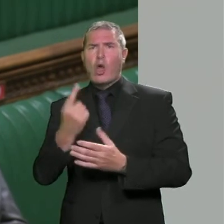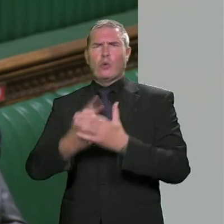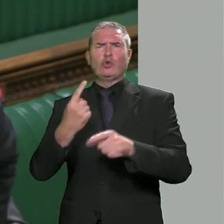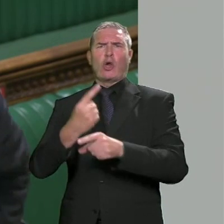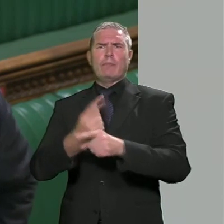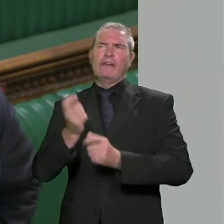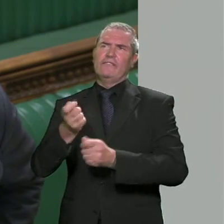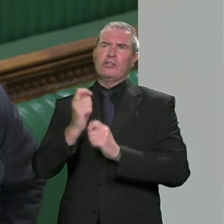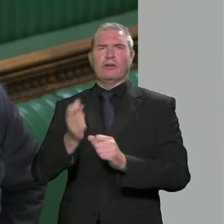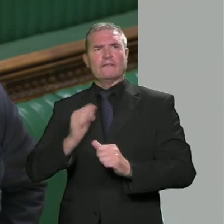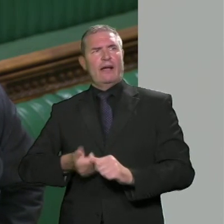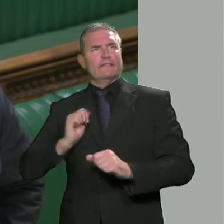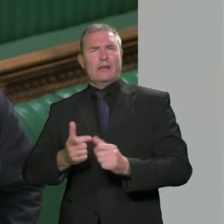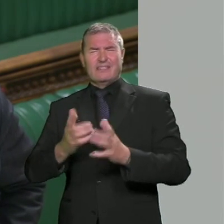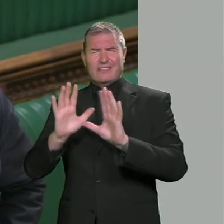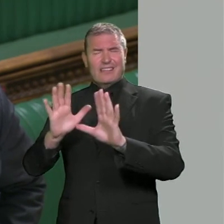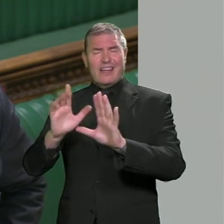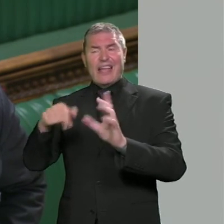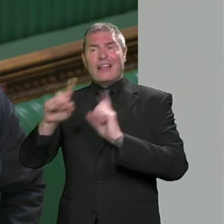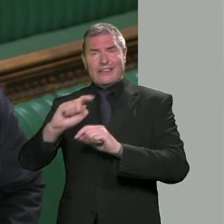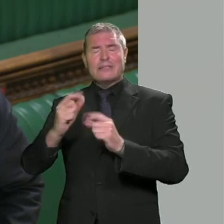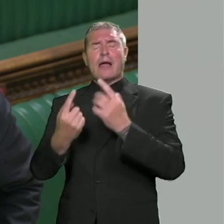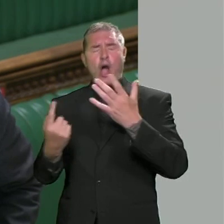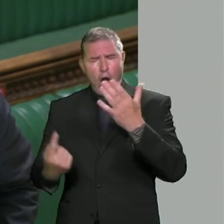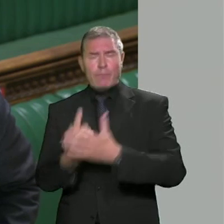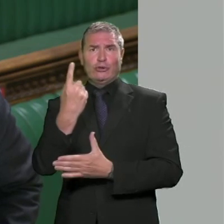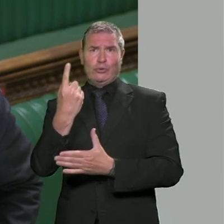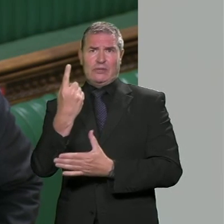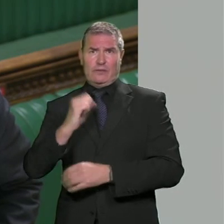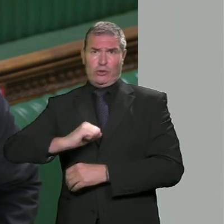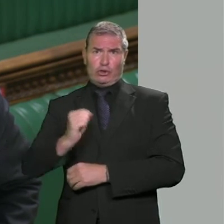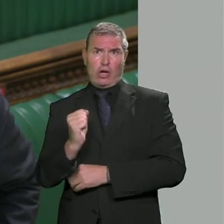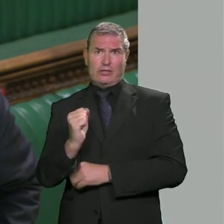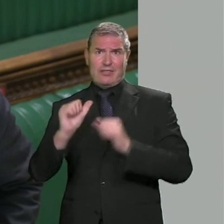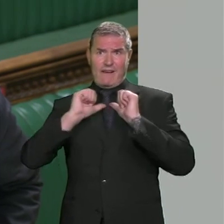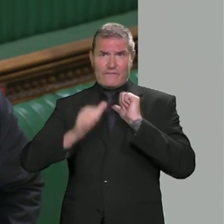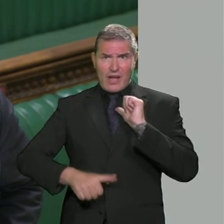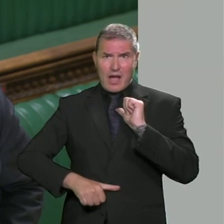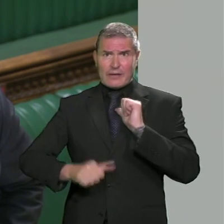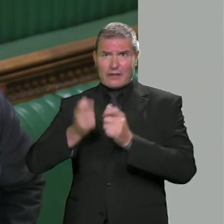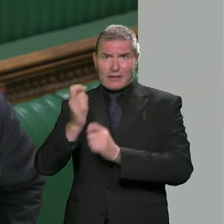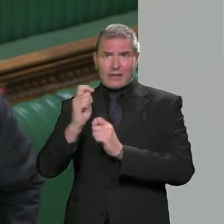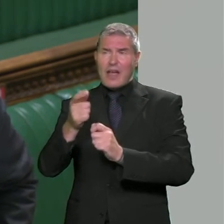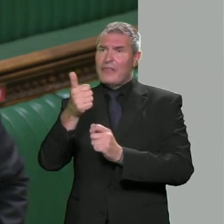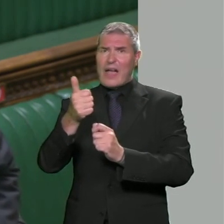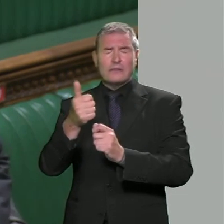Even then, they are missing the point because this is a massive opportunity for the Scottish agriculture sector.